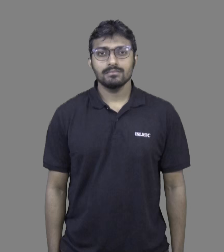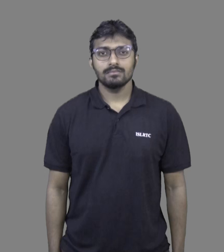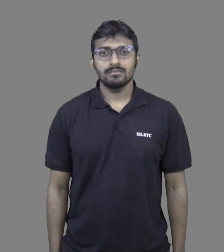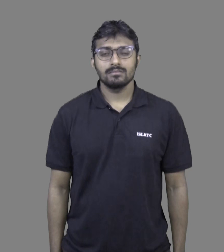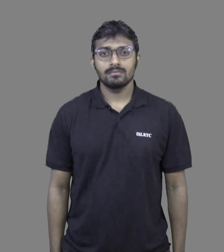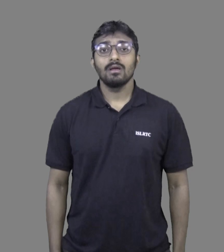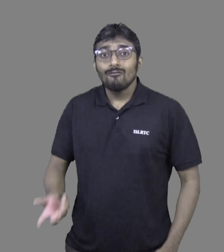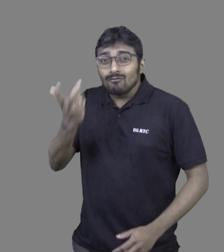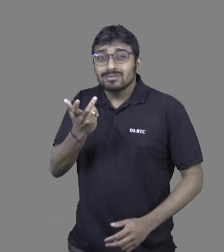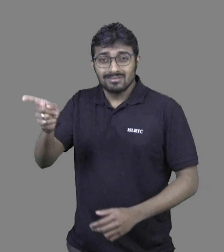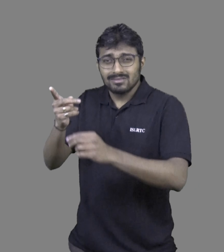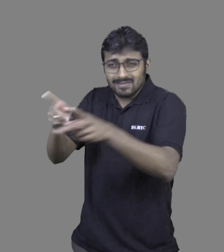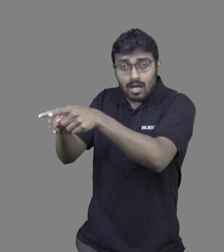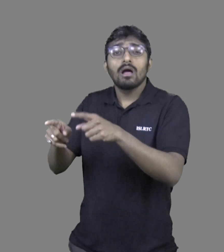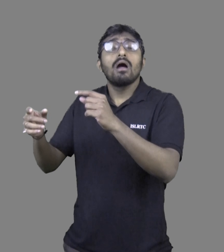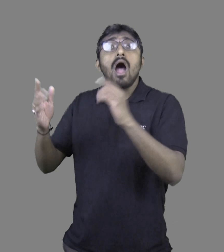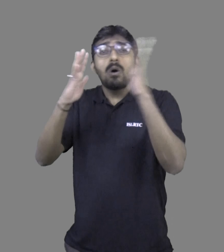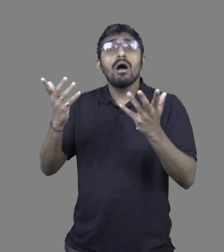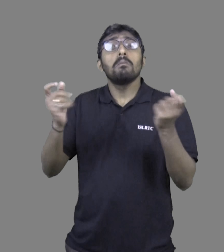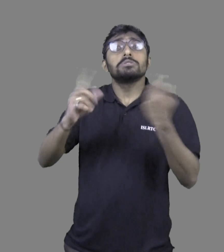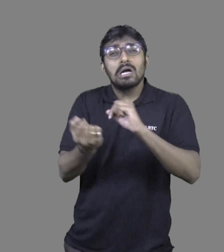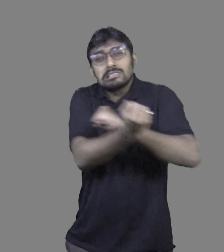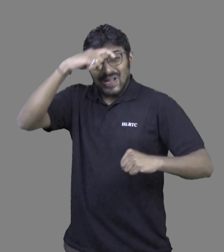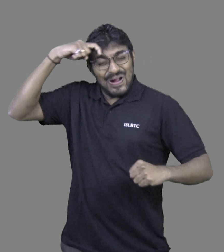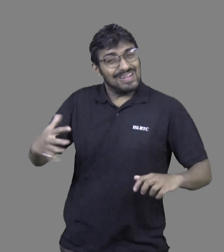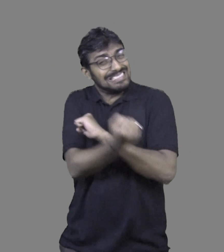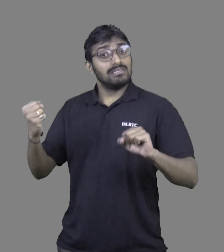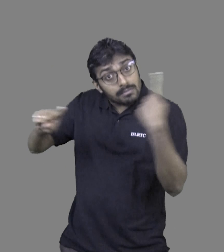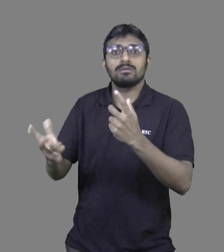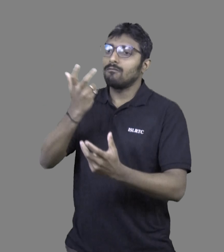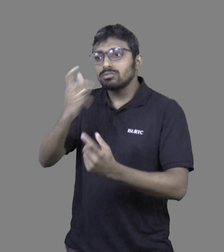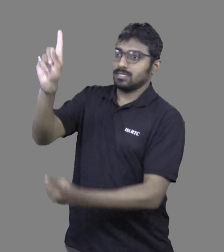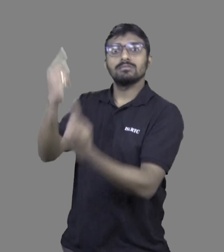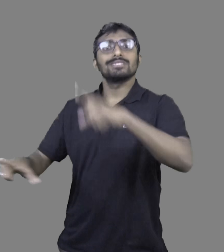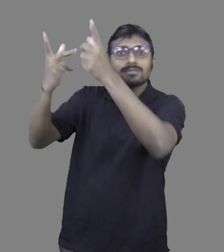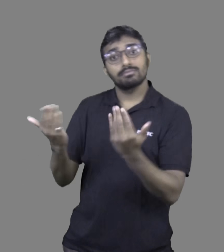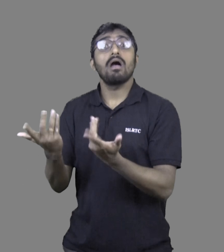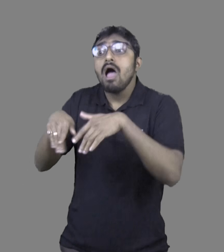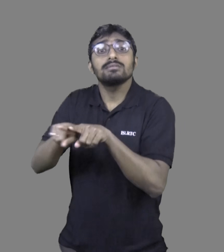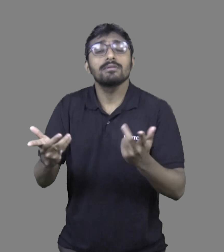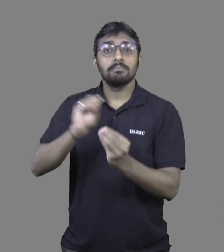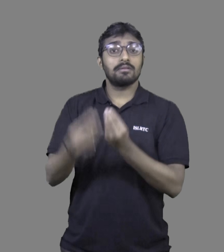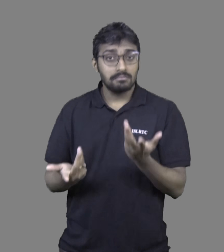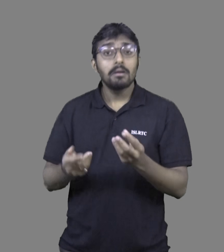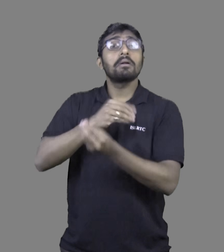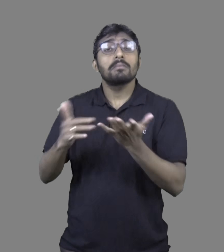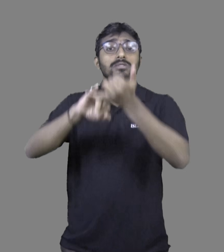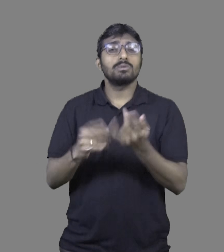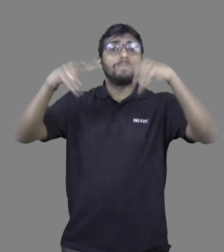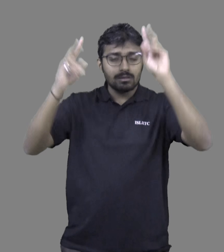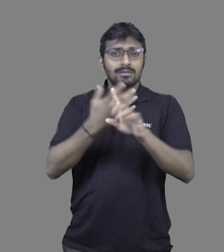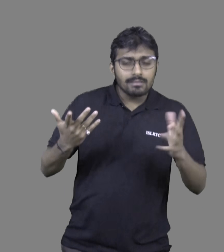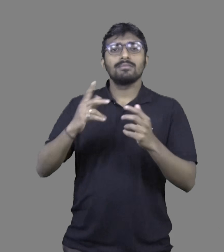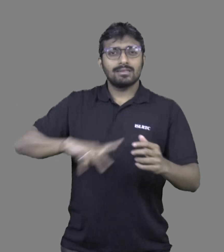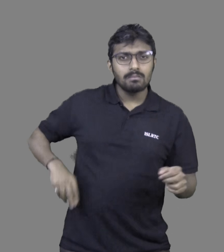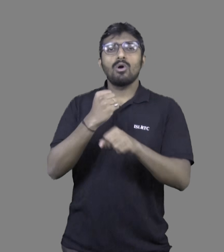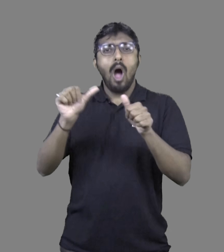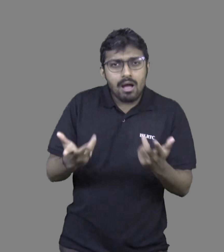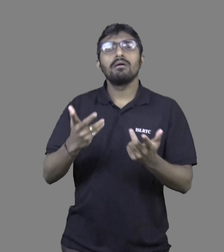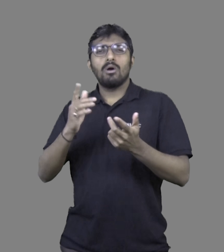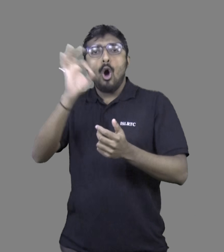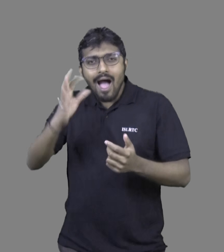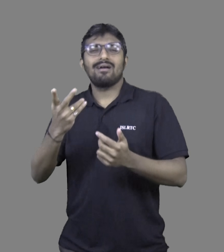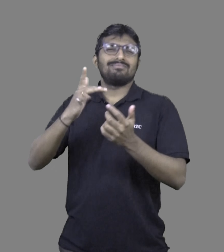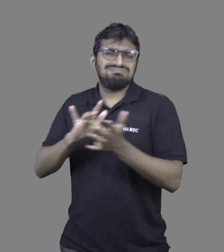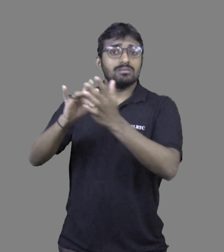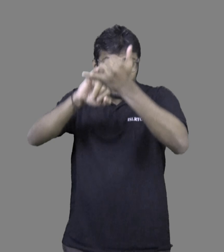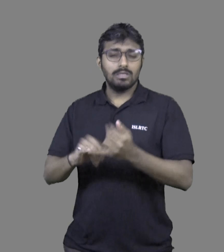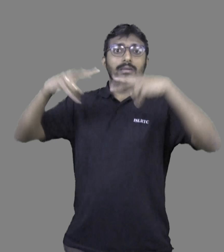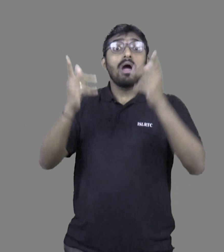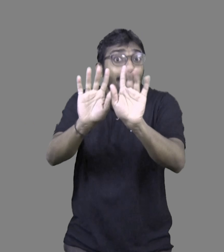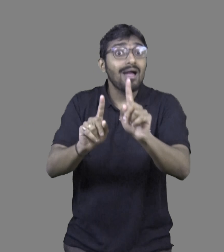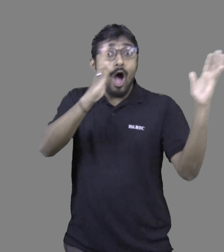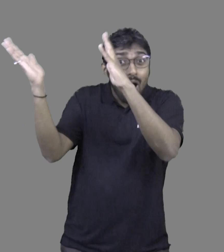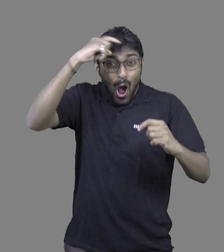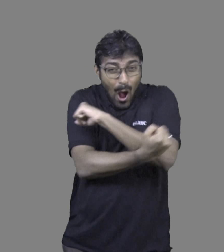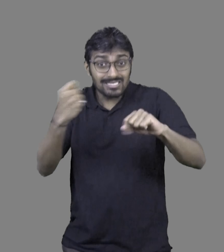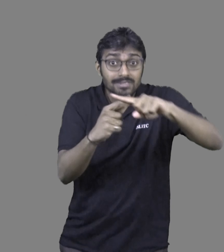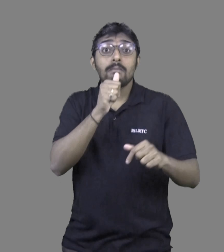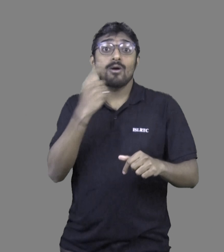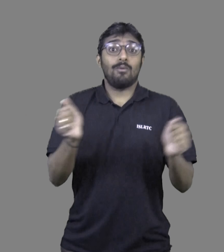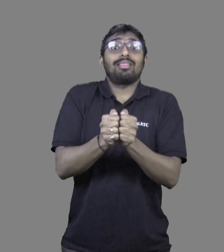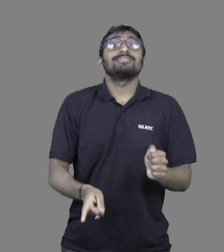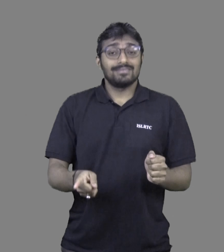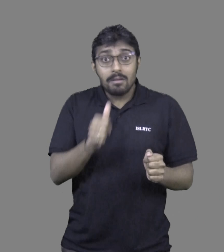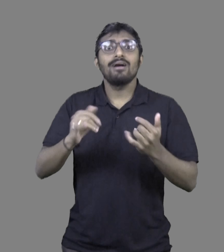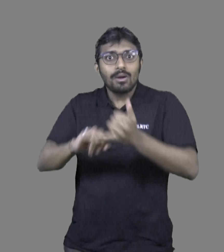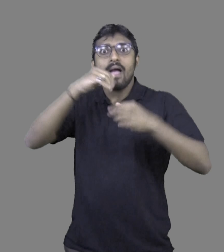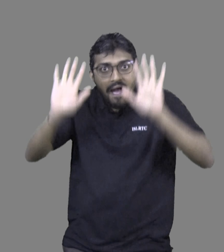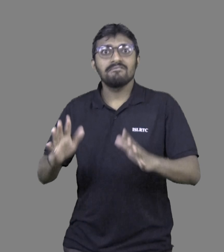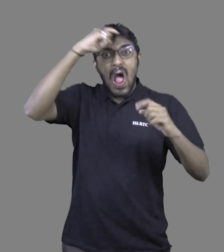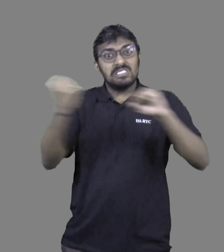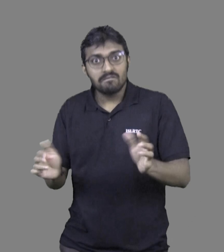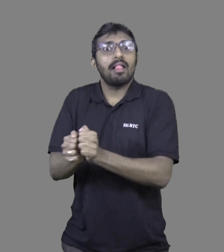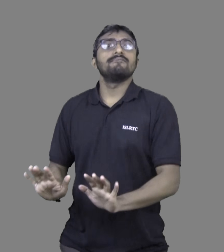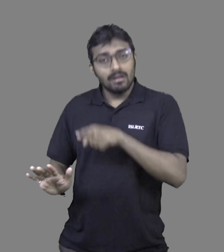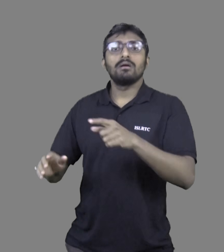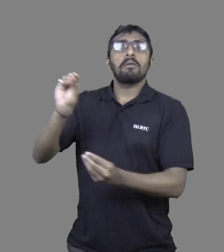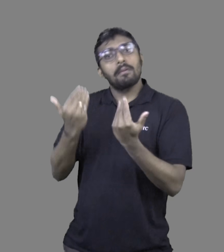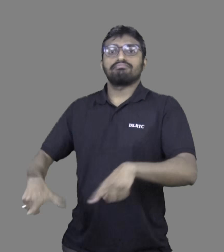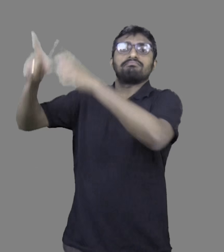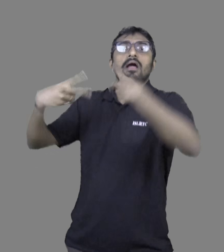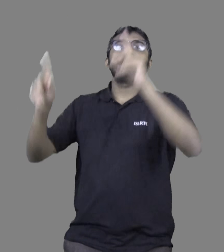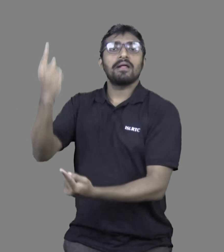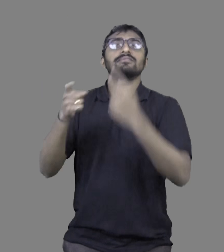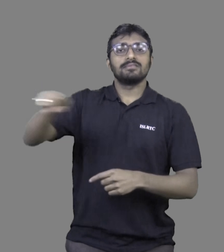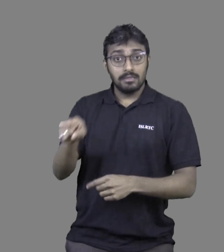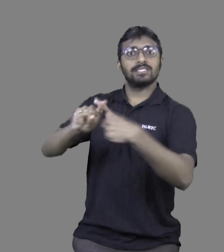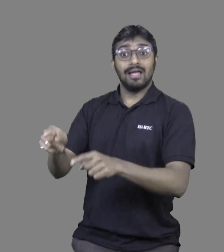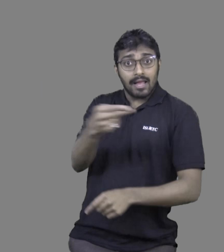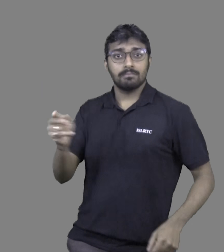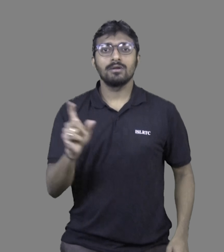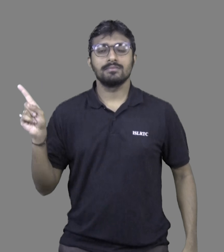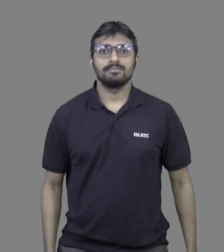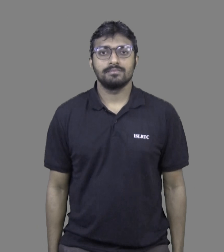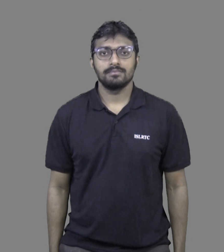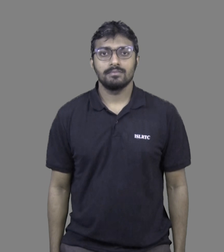Tropical Fruits